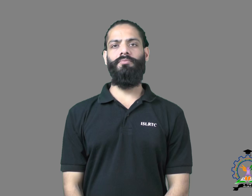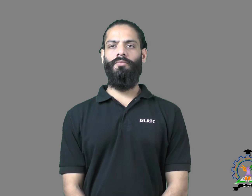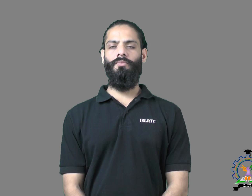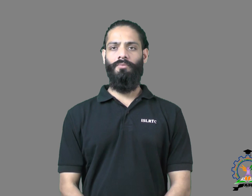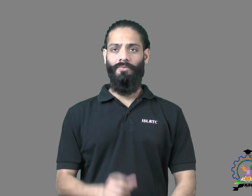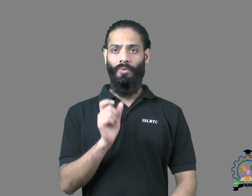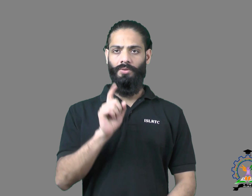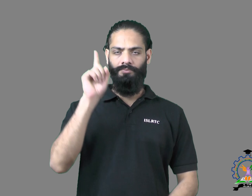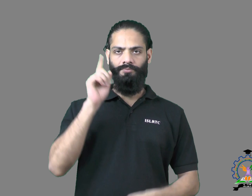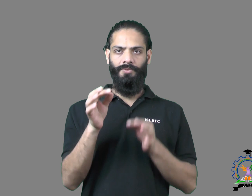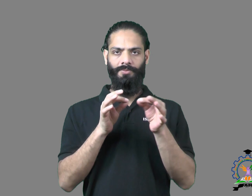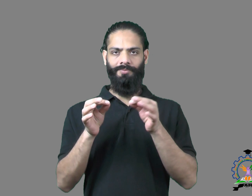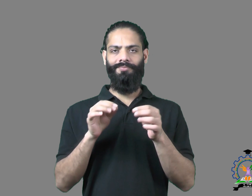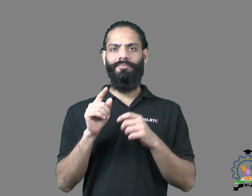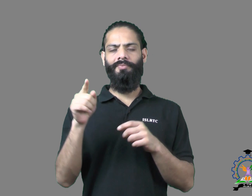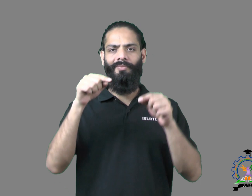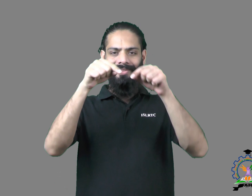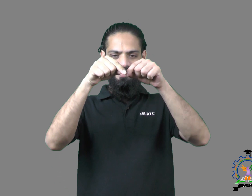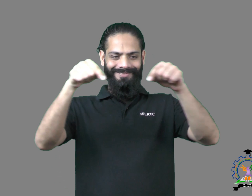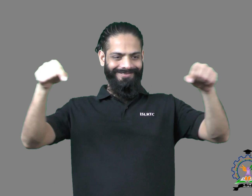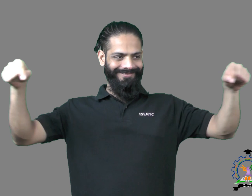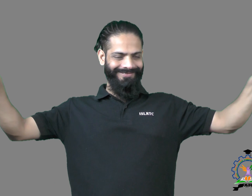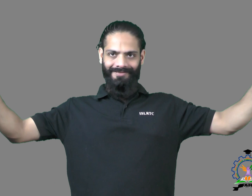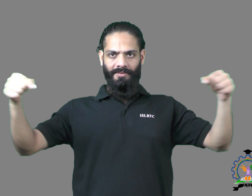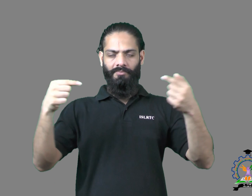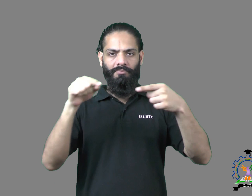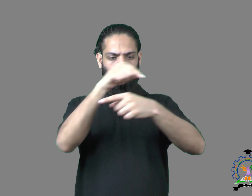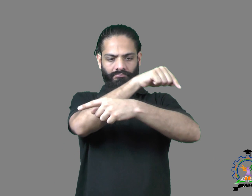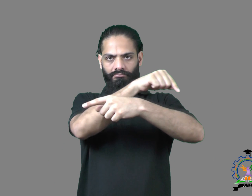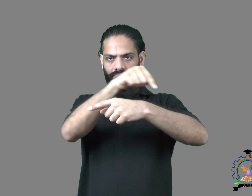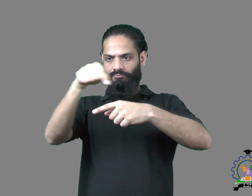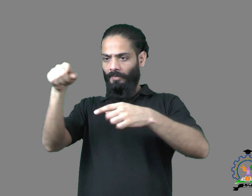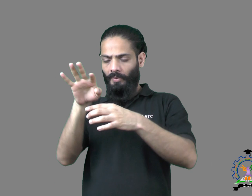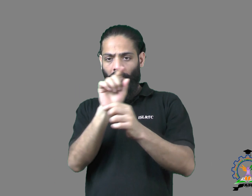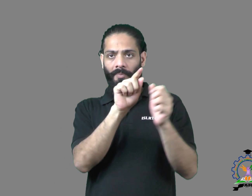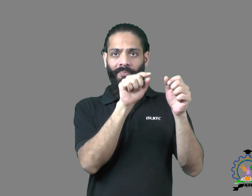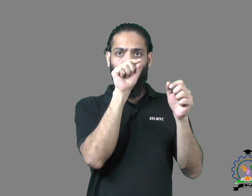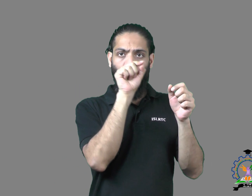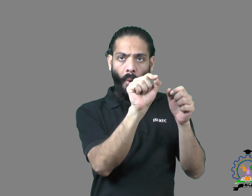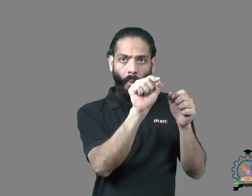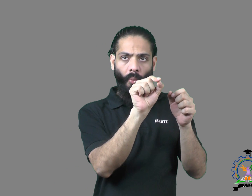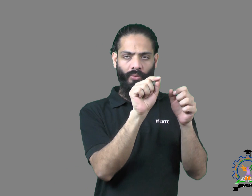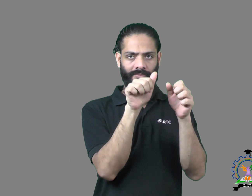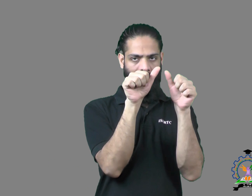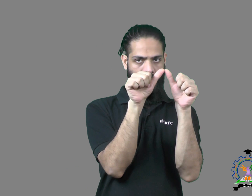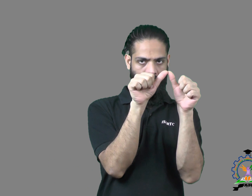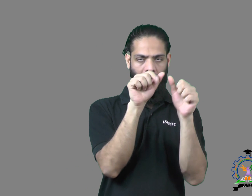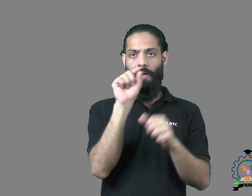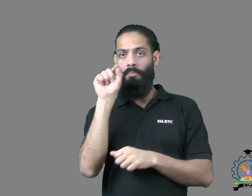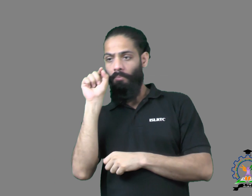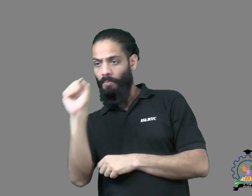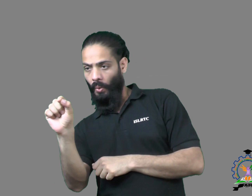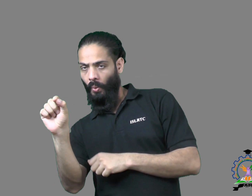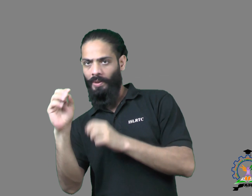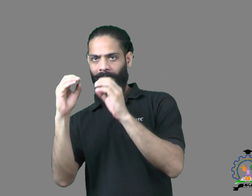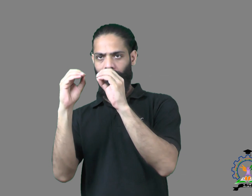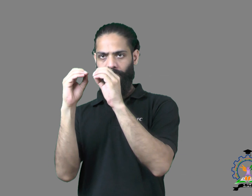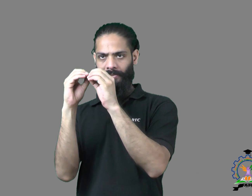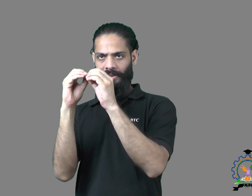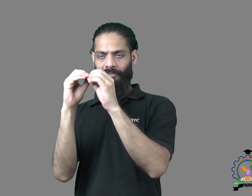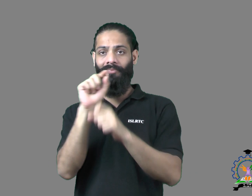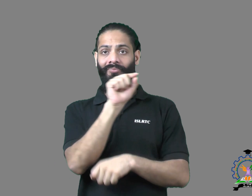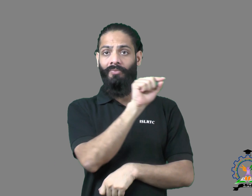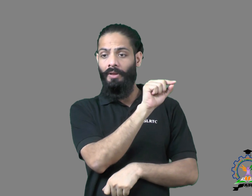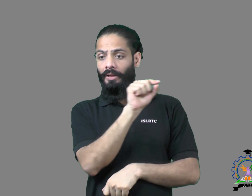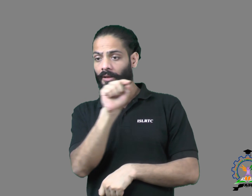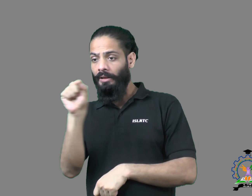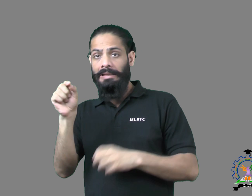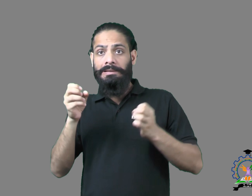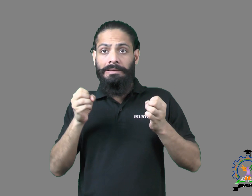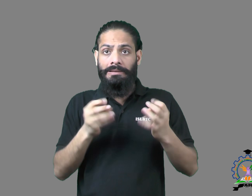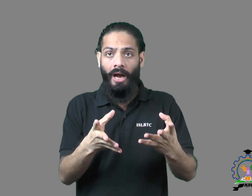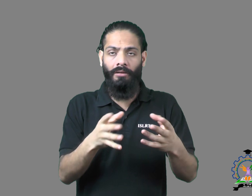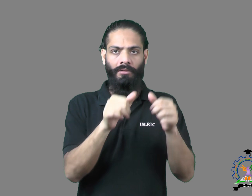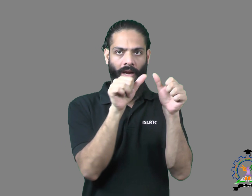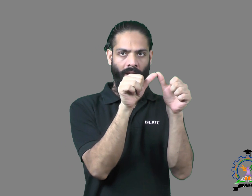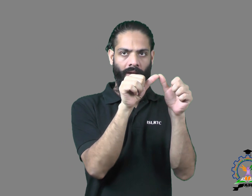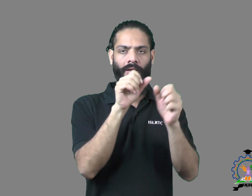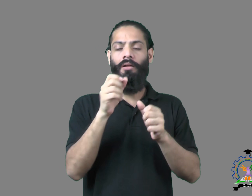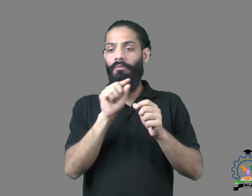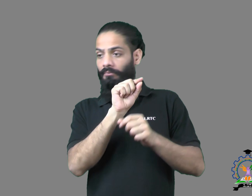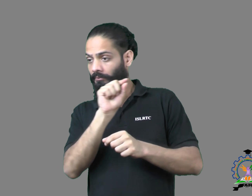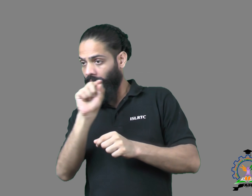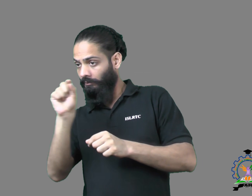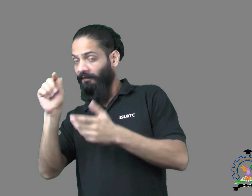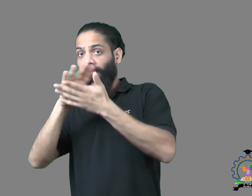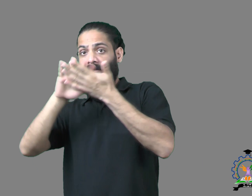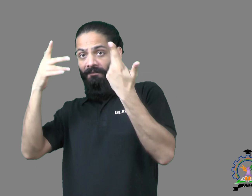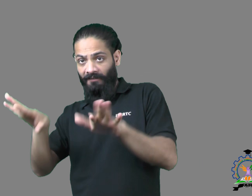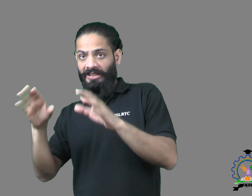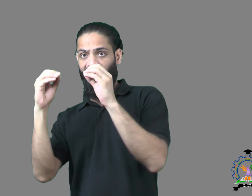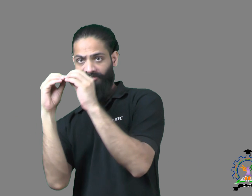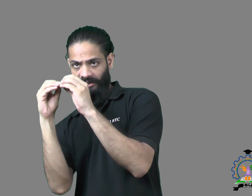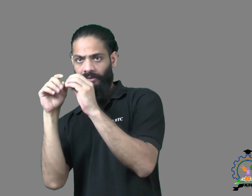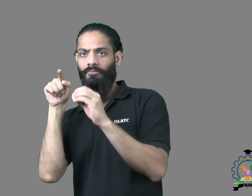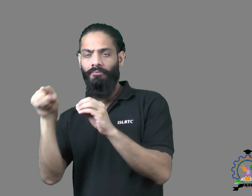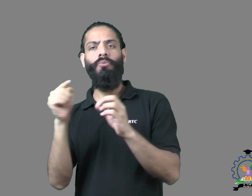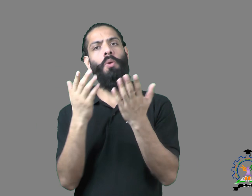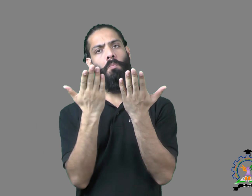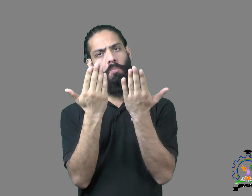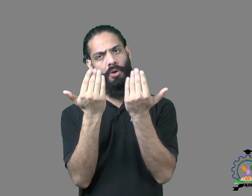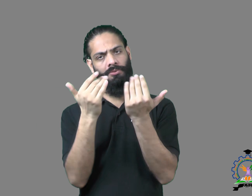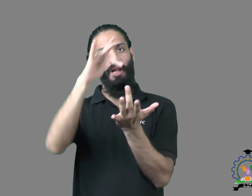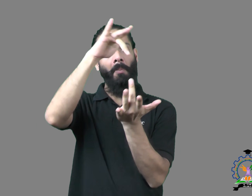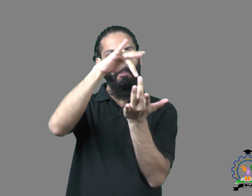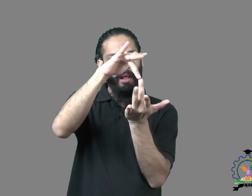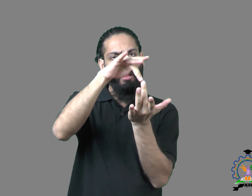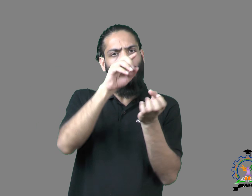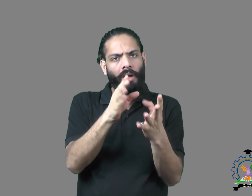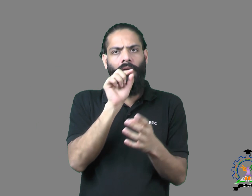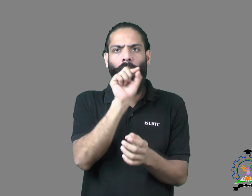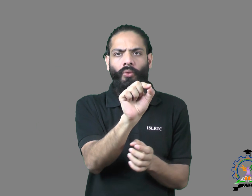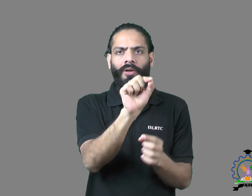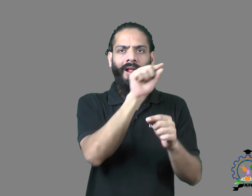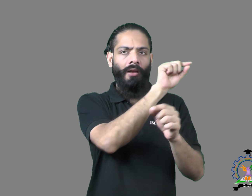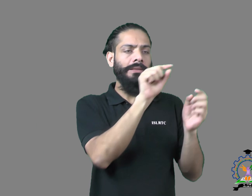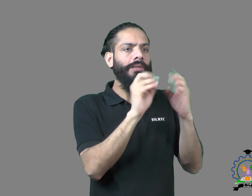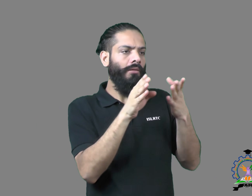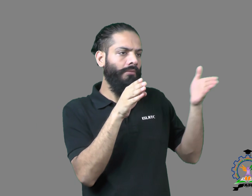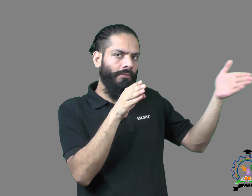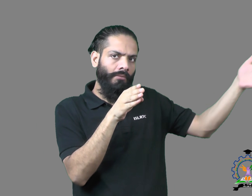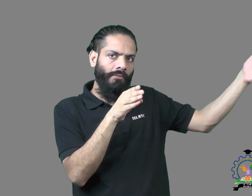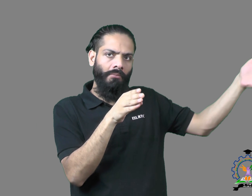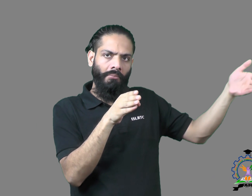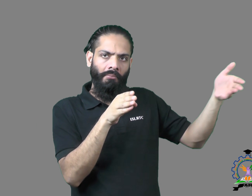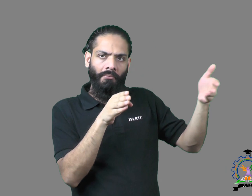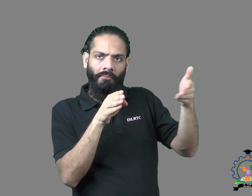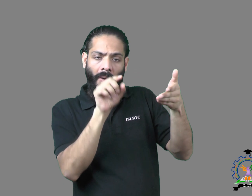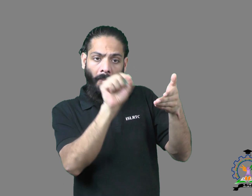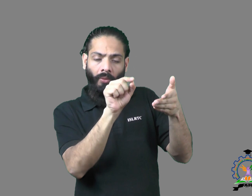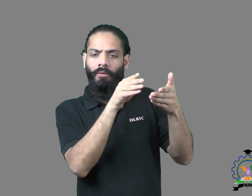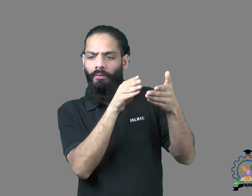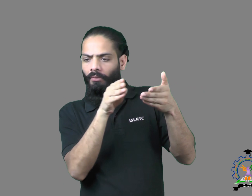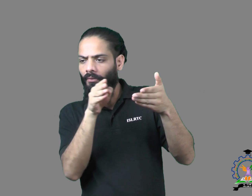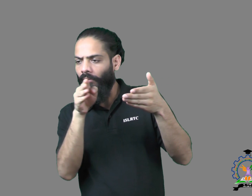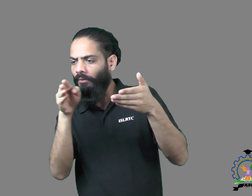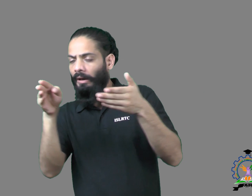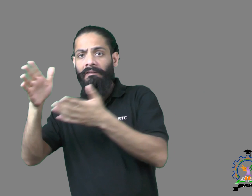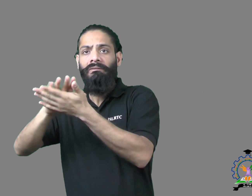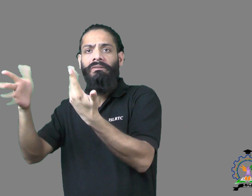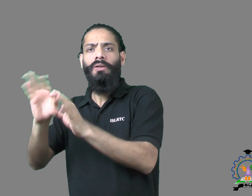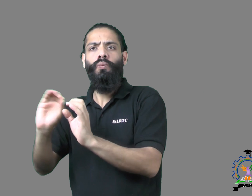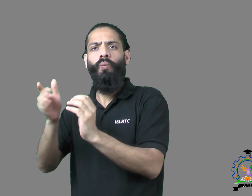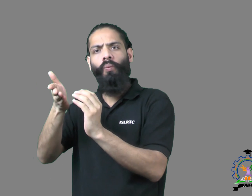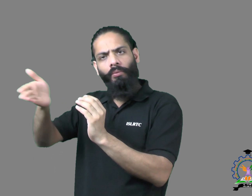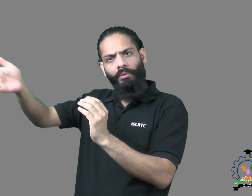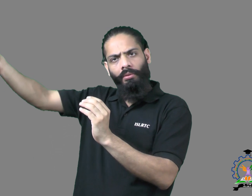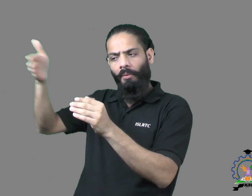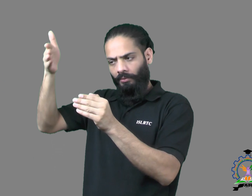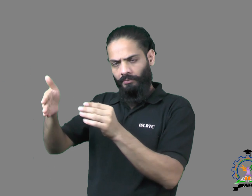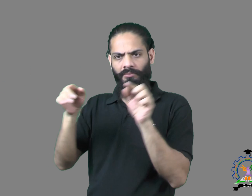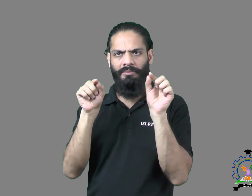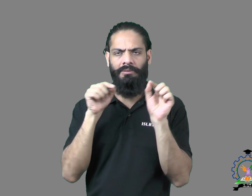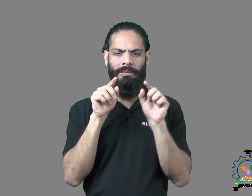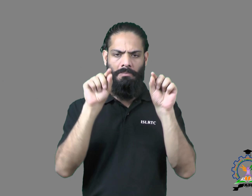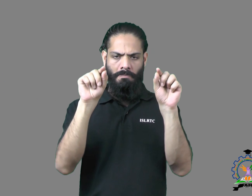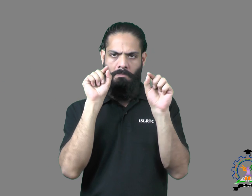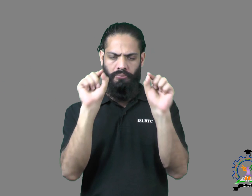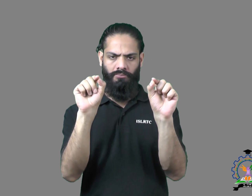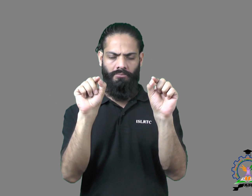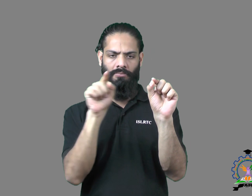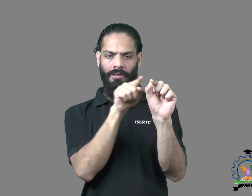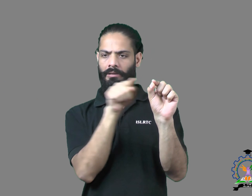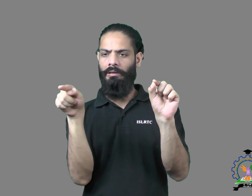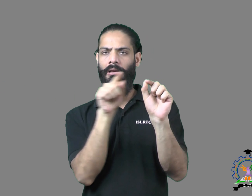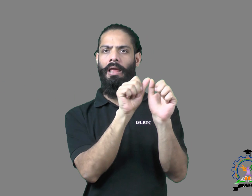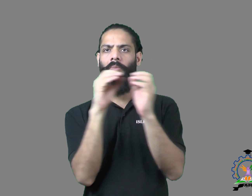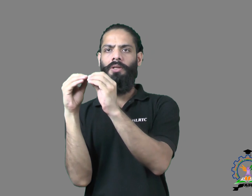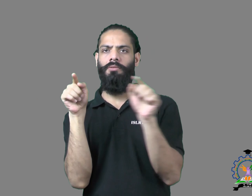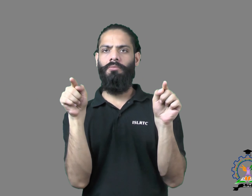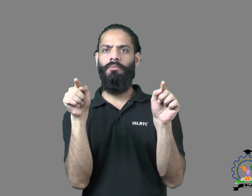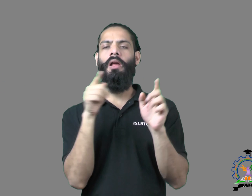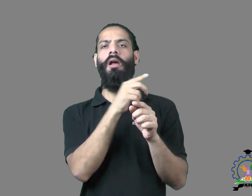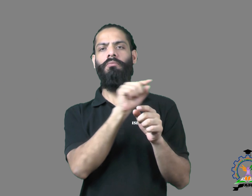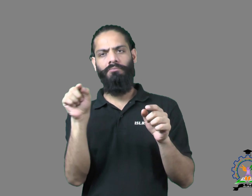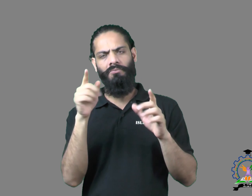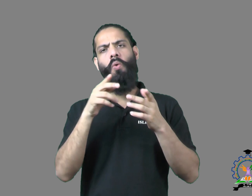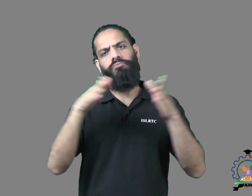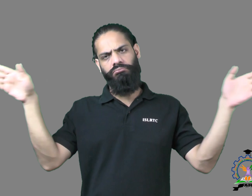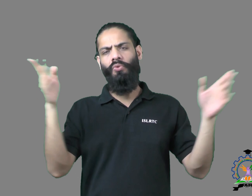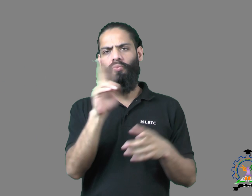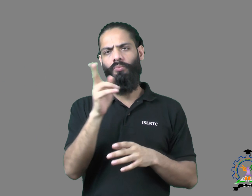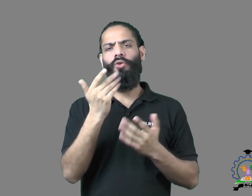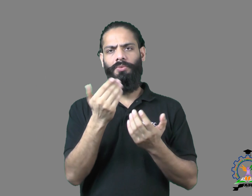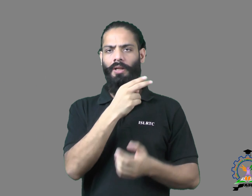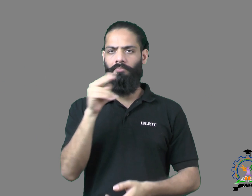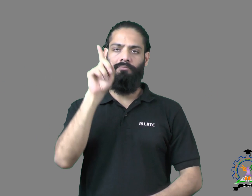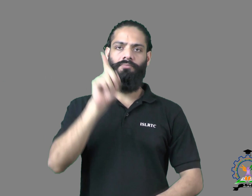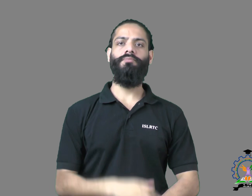Line Segment